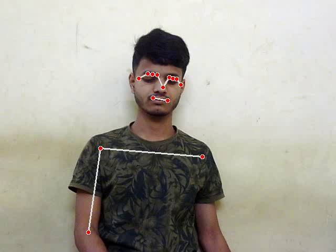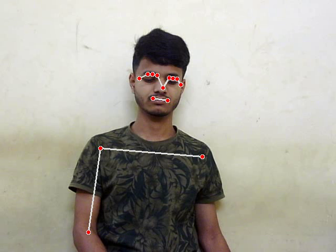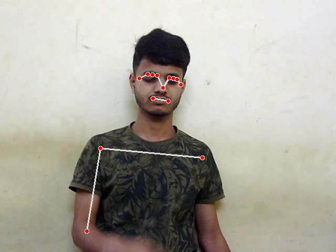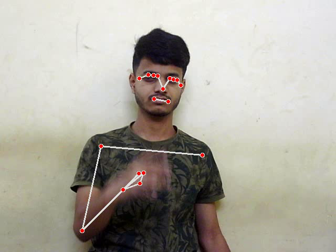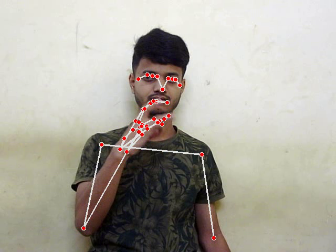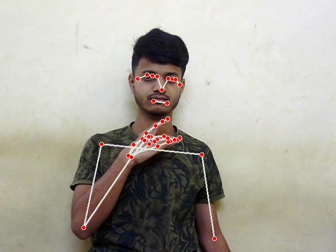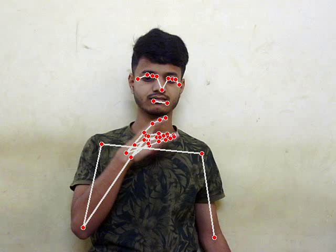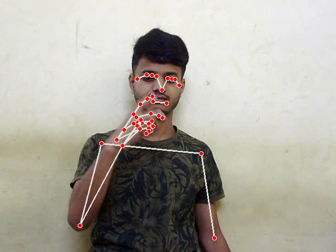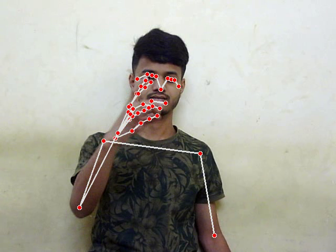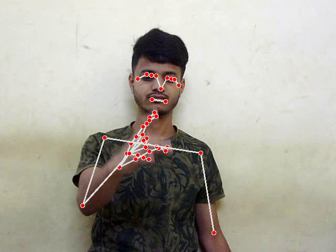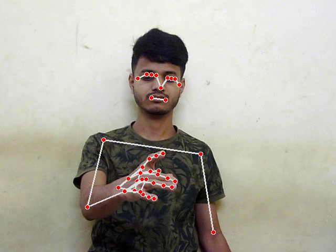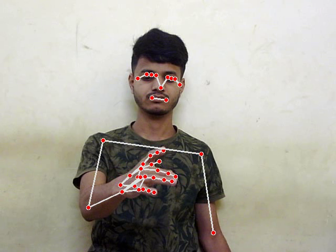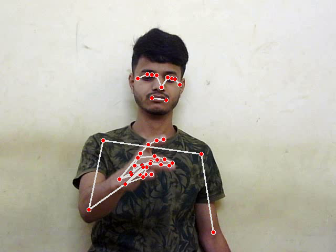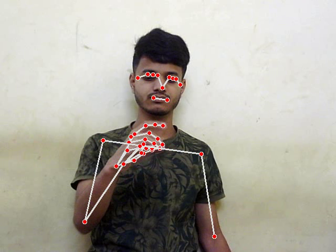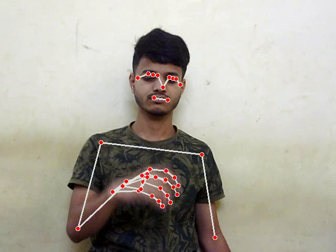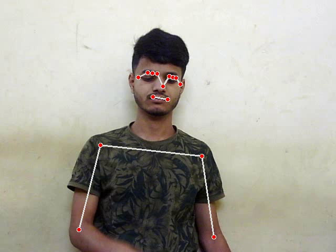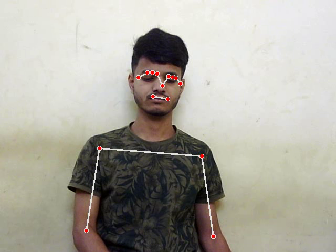like